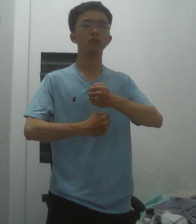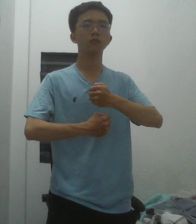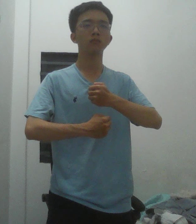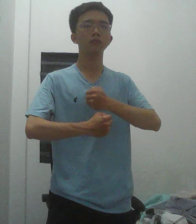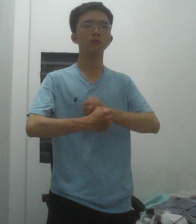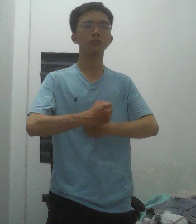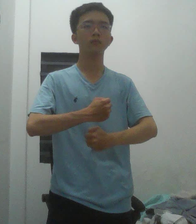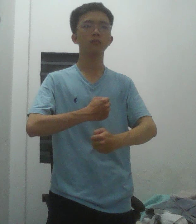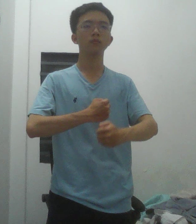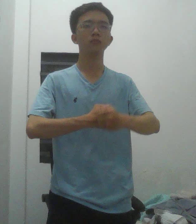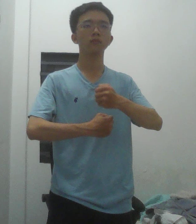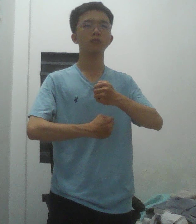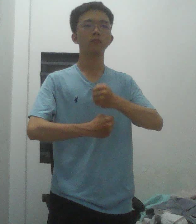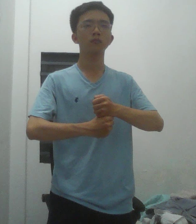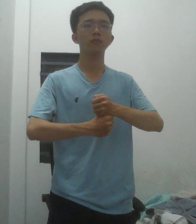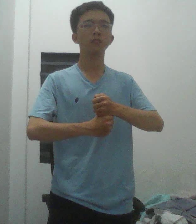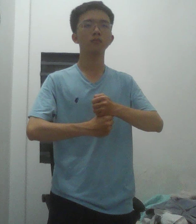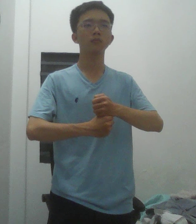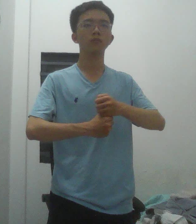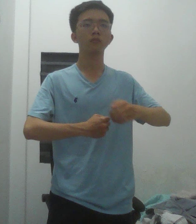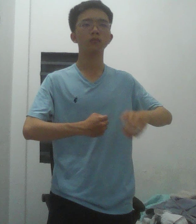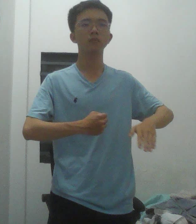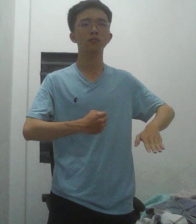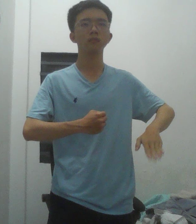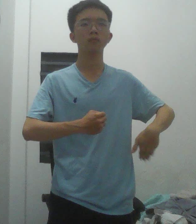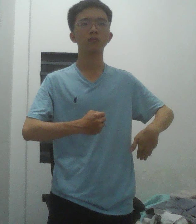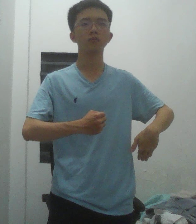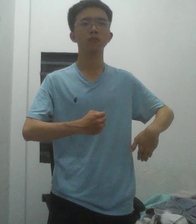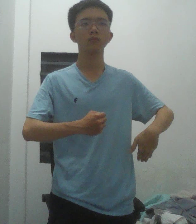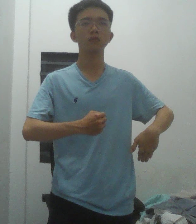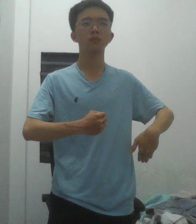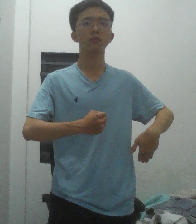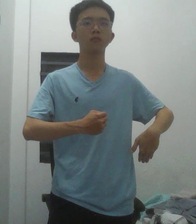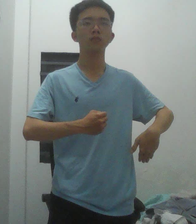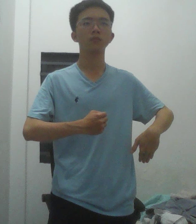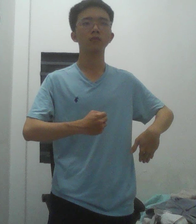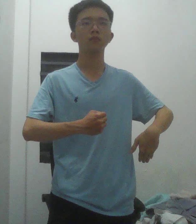nam sau